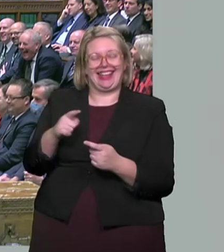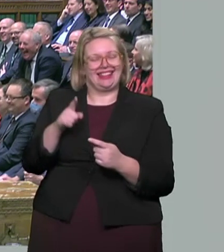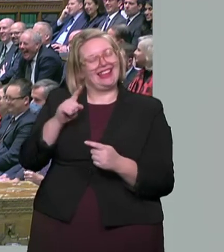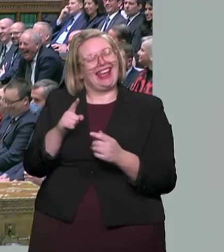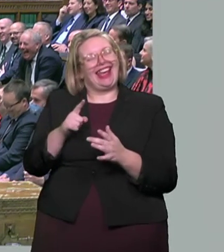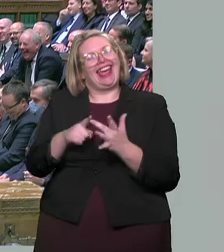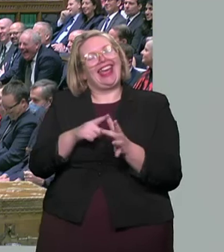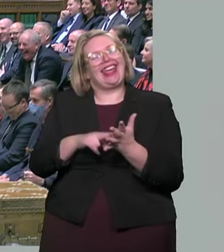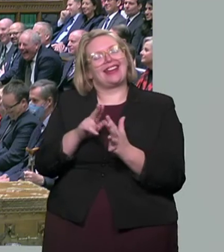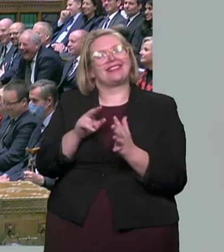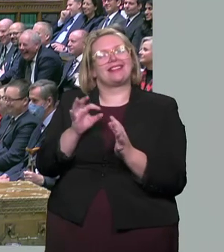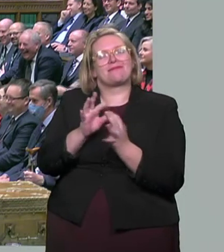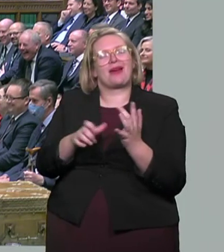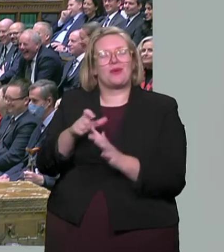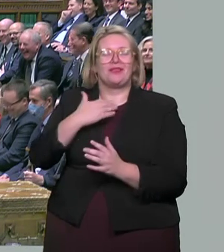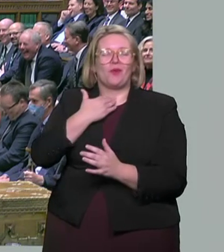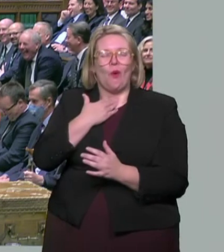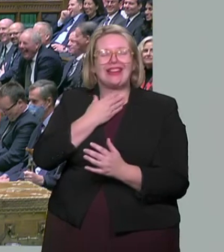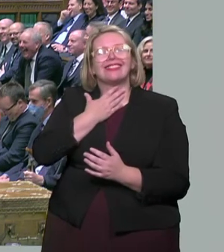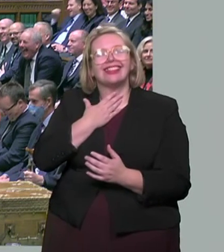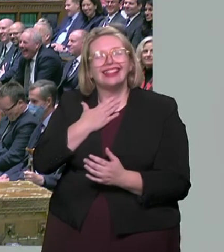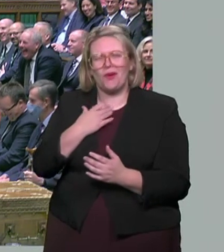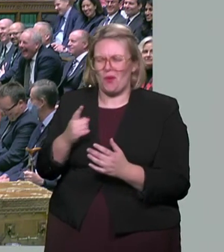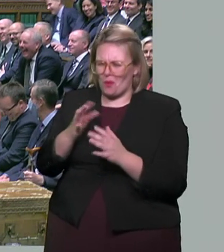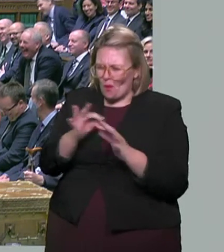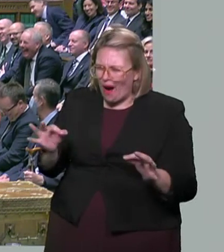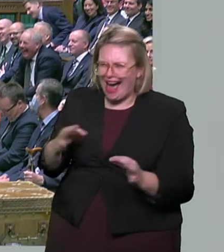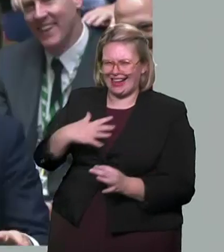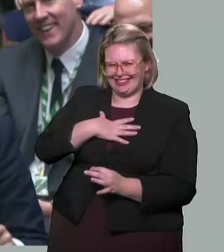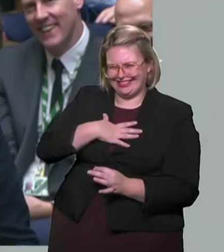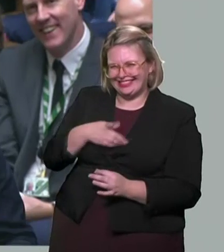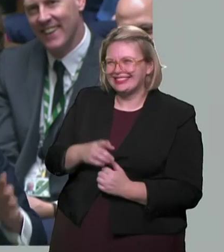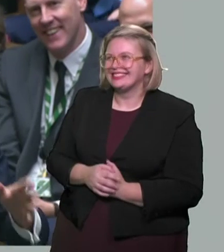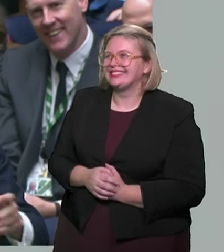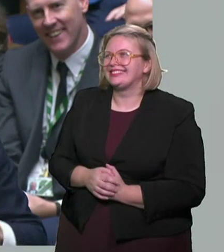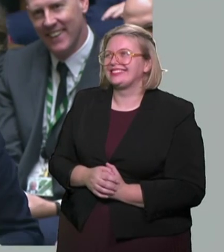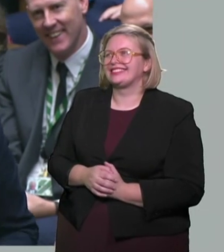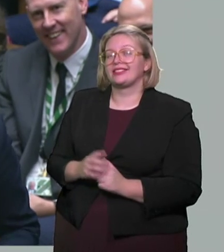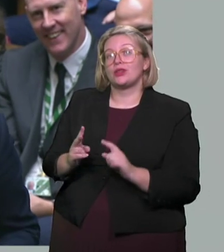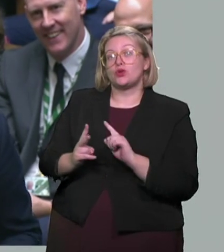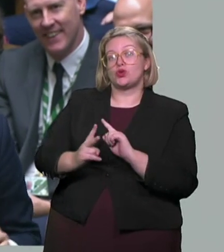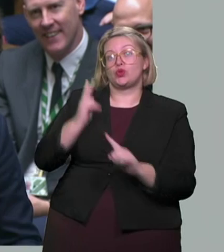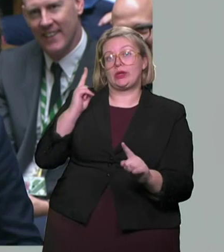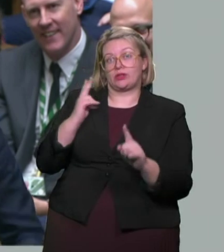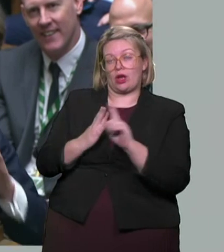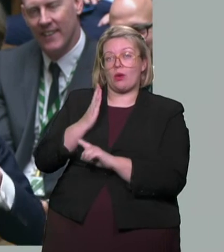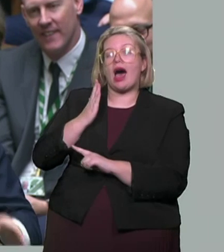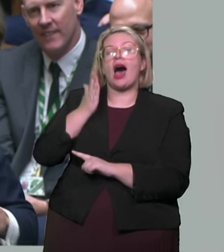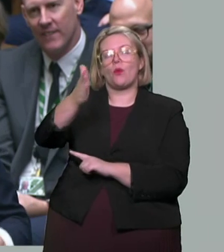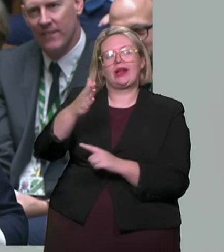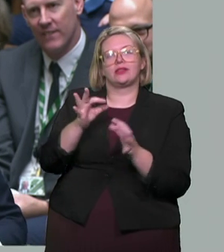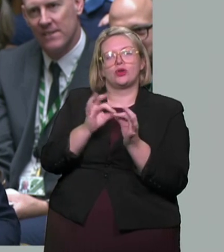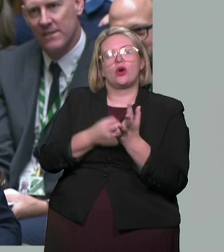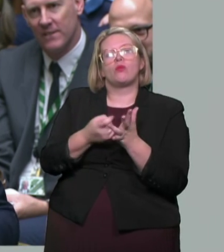Long may it continue. The weekend before last, I went to sea with the Brixham trawlers.